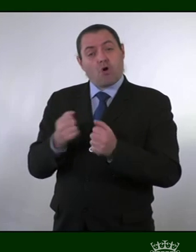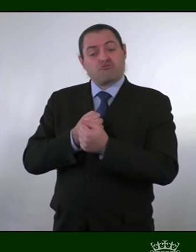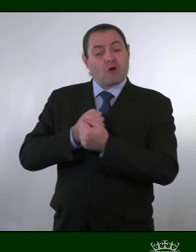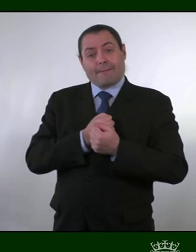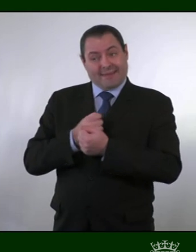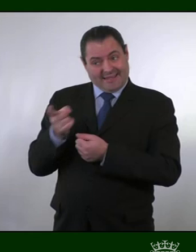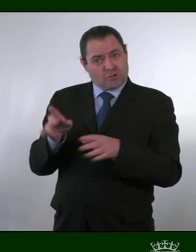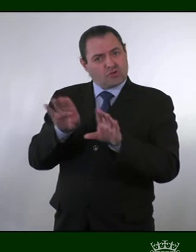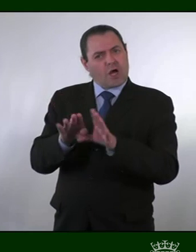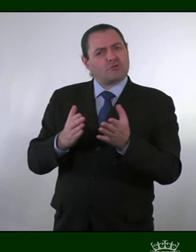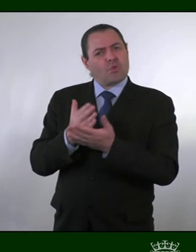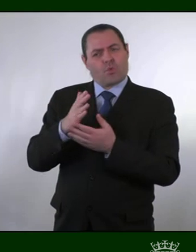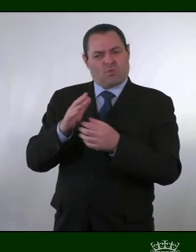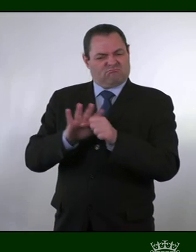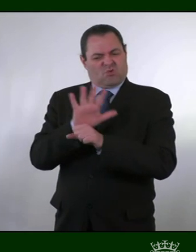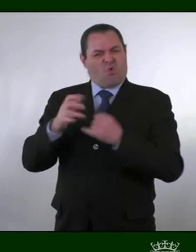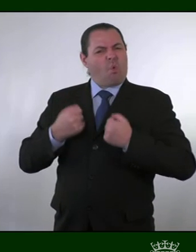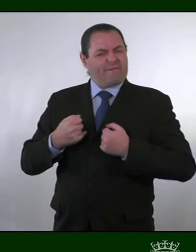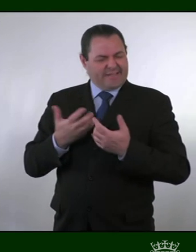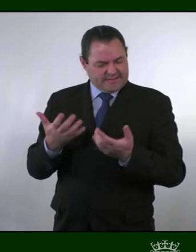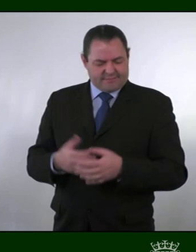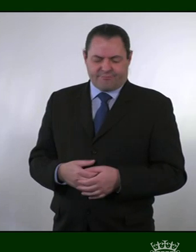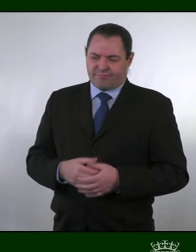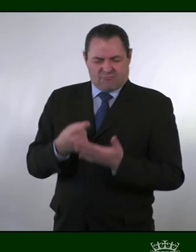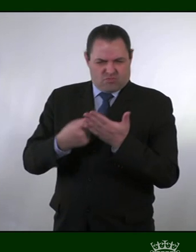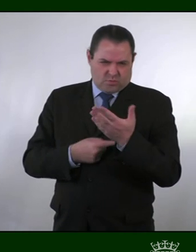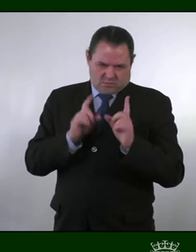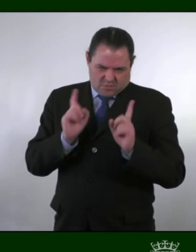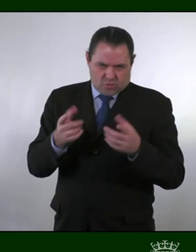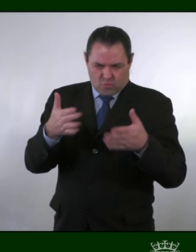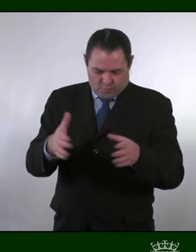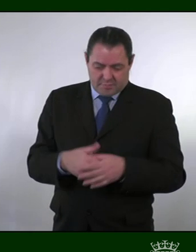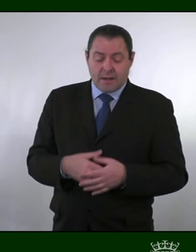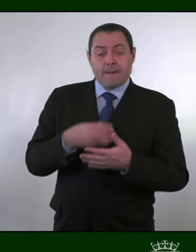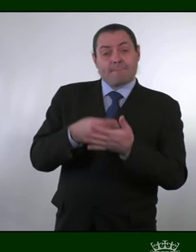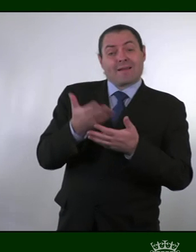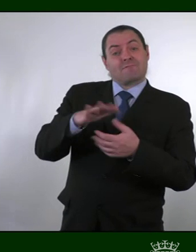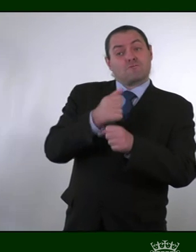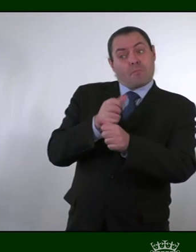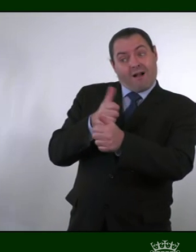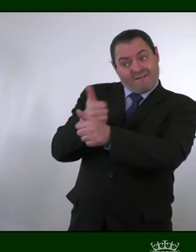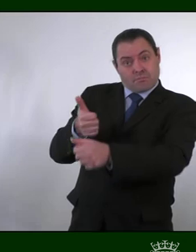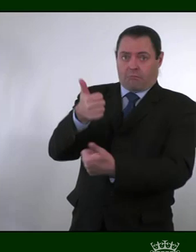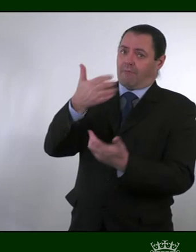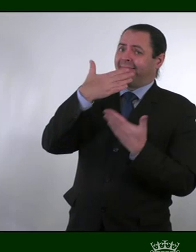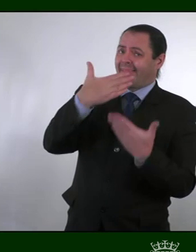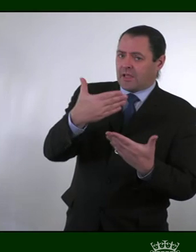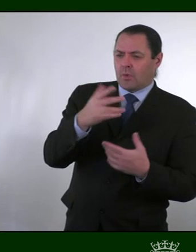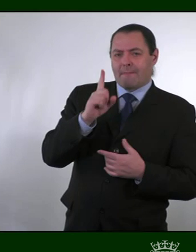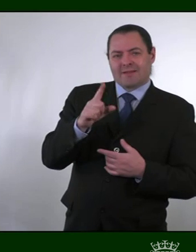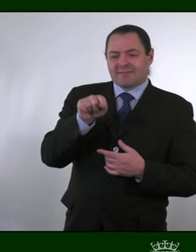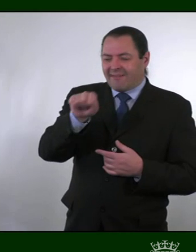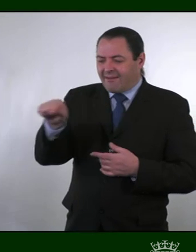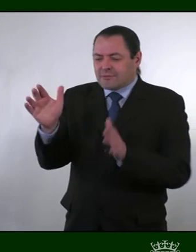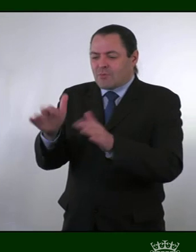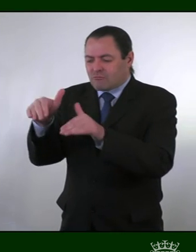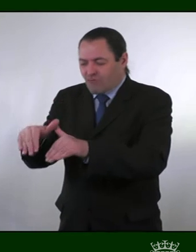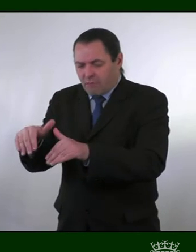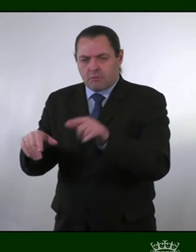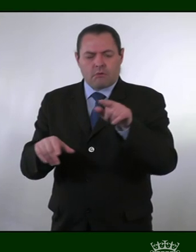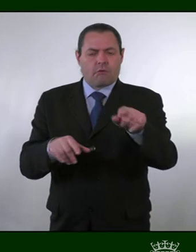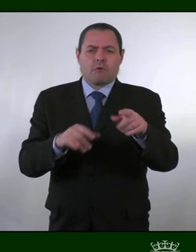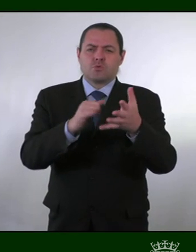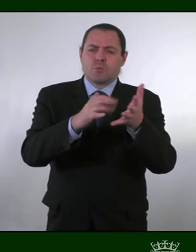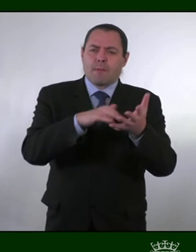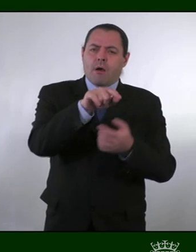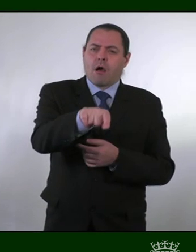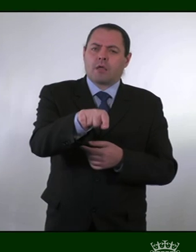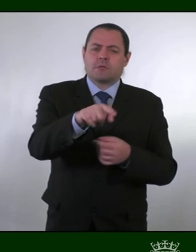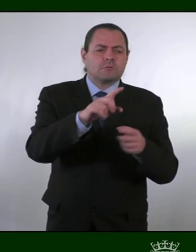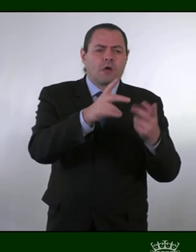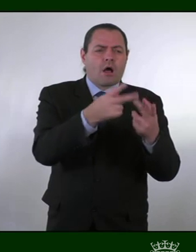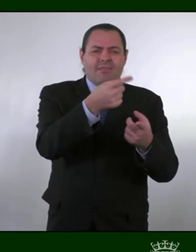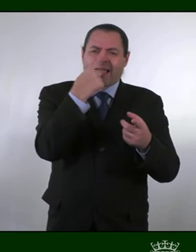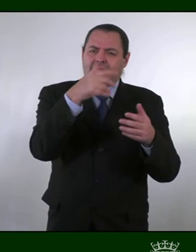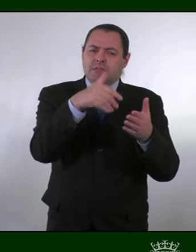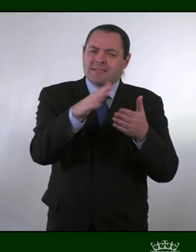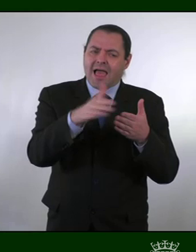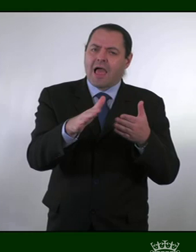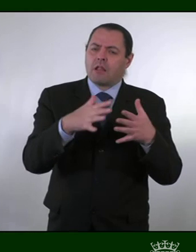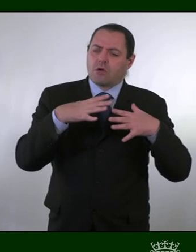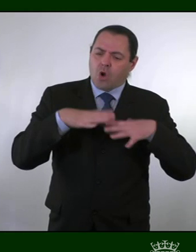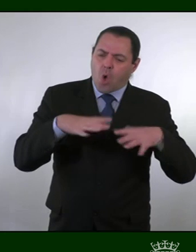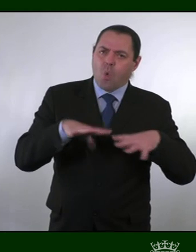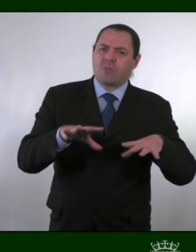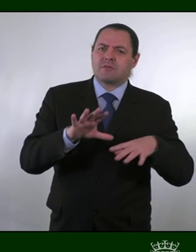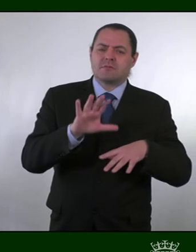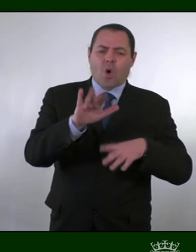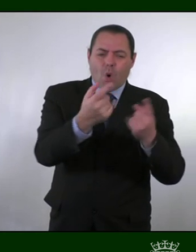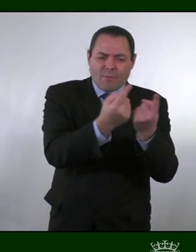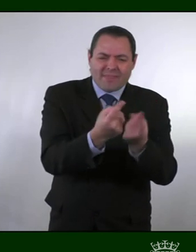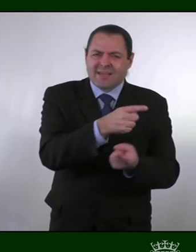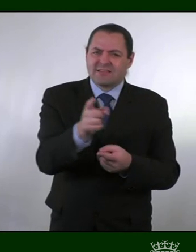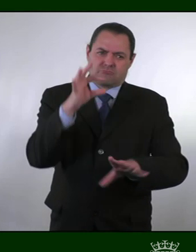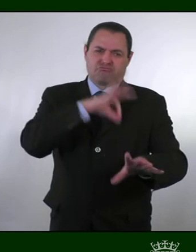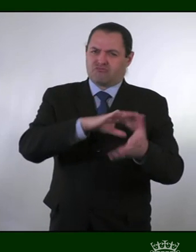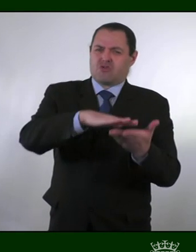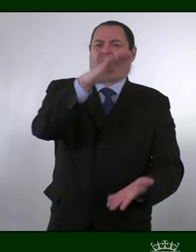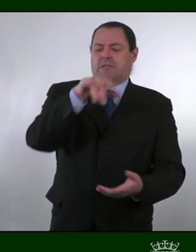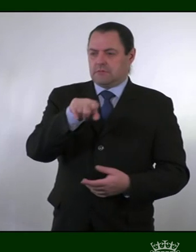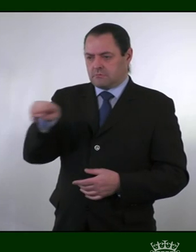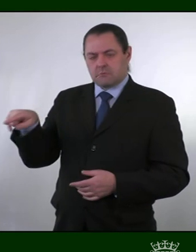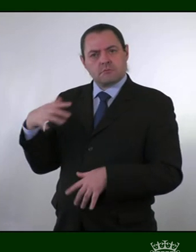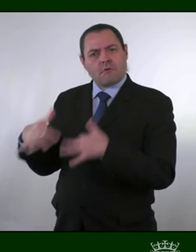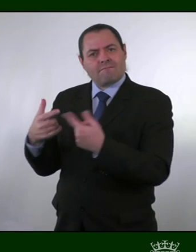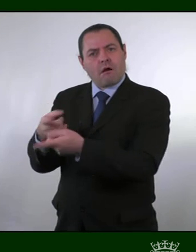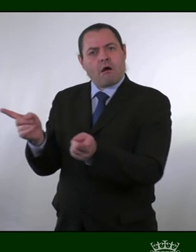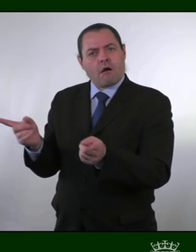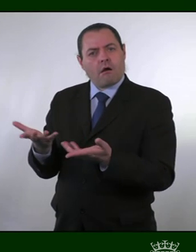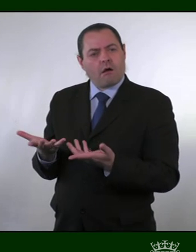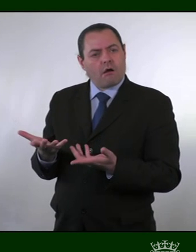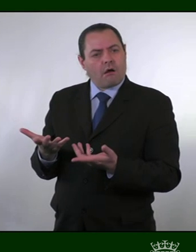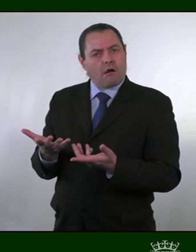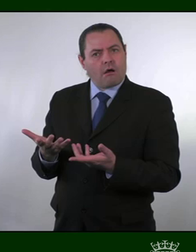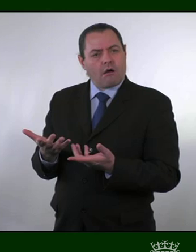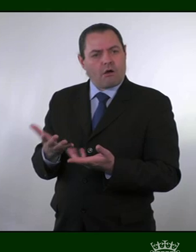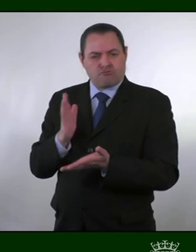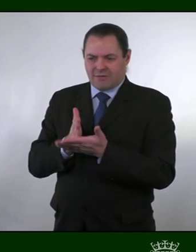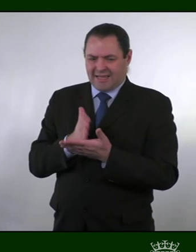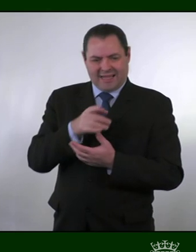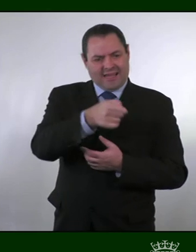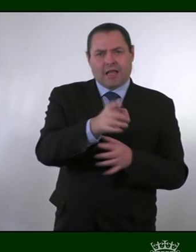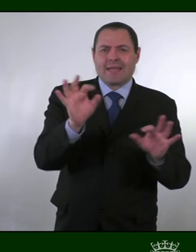While they appreciate the very welcome financial support provided by the Government, they are concerned that supermarkets and multiple retailers continue to sell the same products as them, such as homeware and clothing, enabling them to generate substantial profits while at the same time having had a holiday on the payment of business rates.